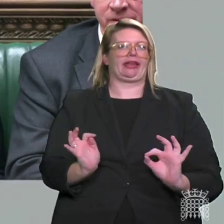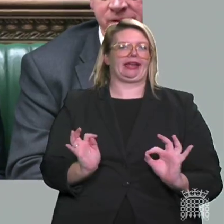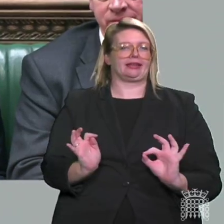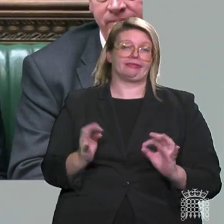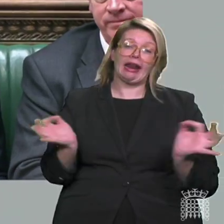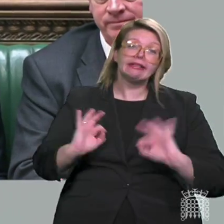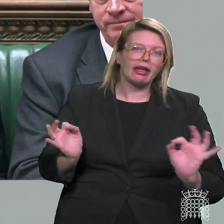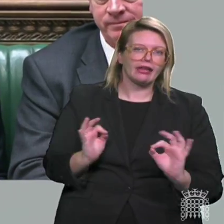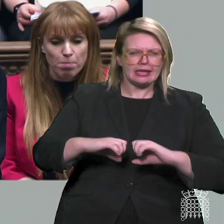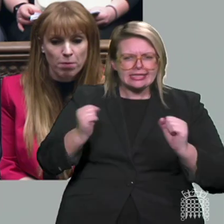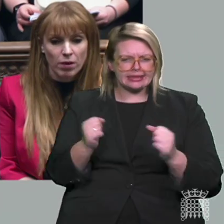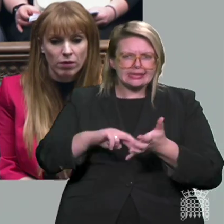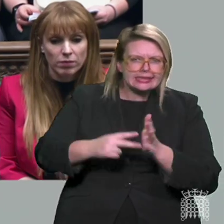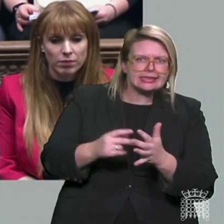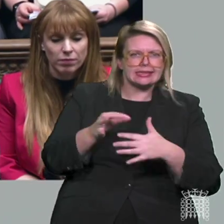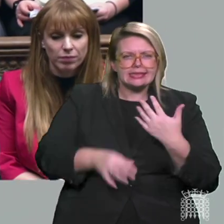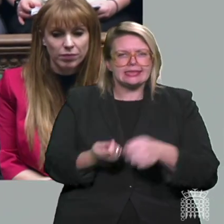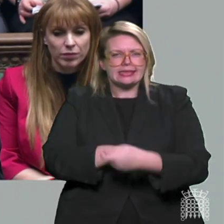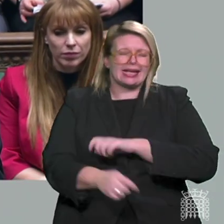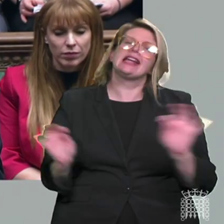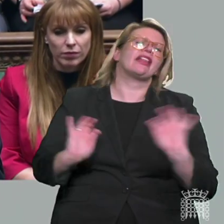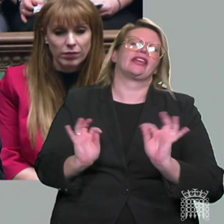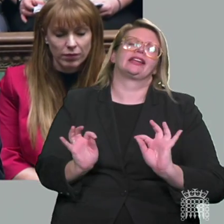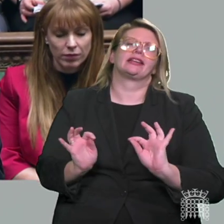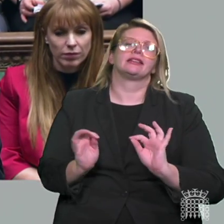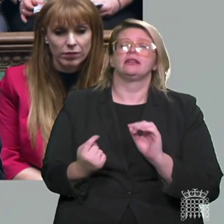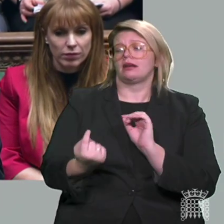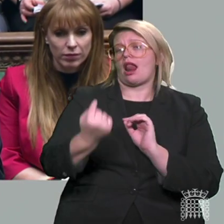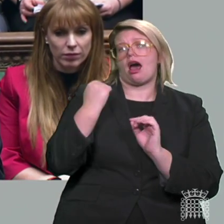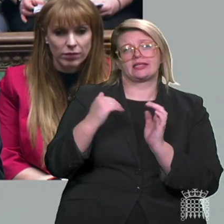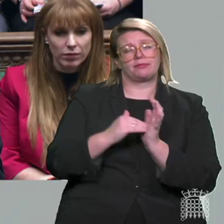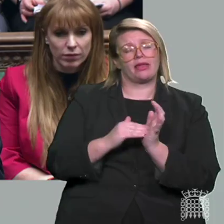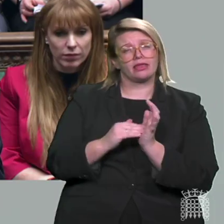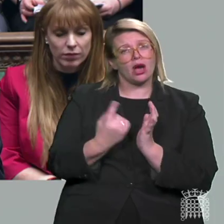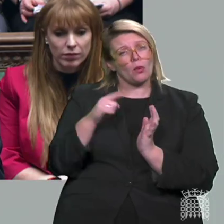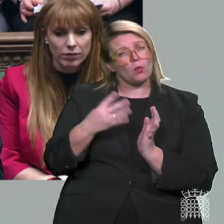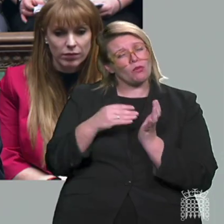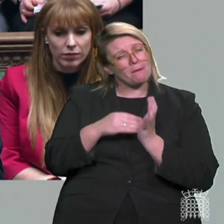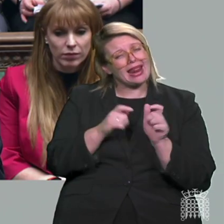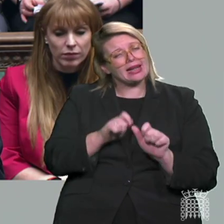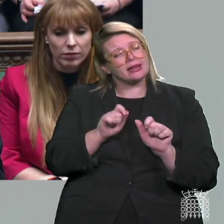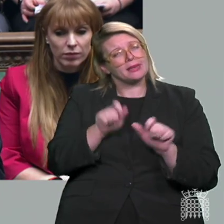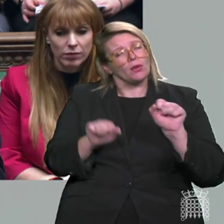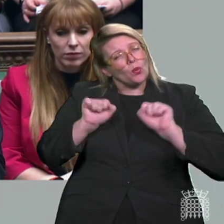Last month, 1.4 million people waited more than four weeks for a GP appointment.